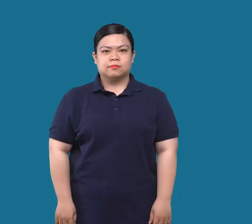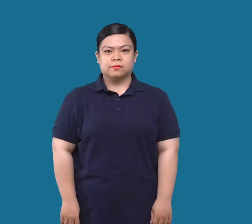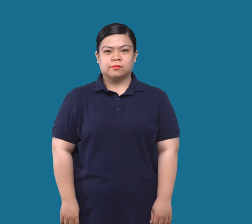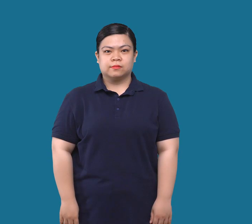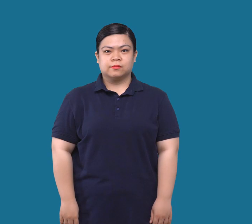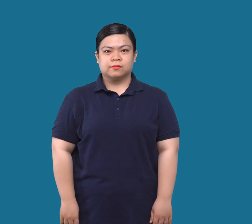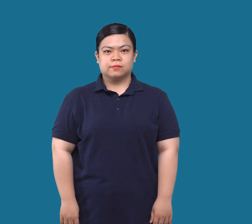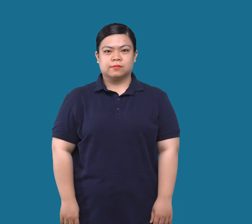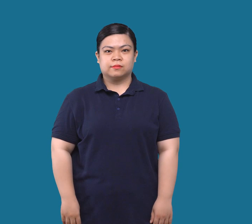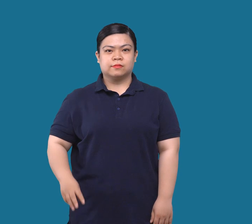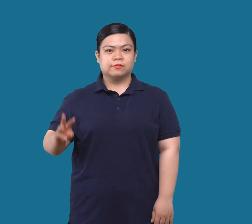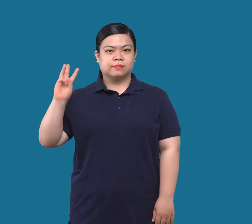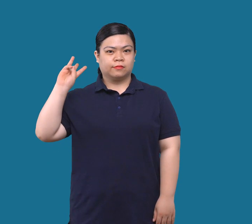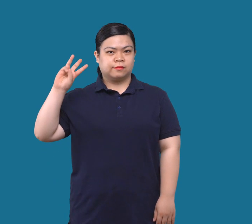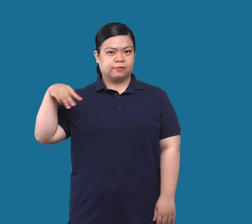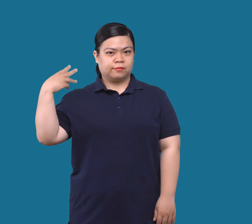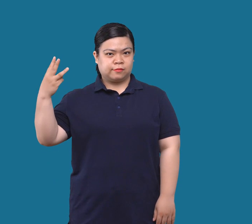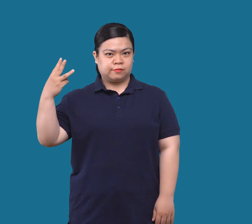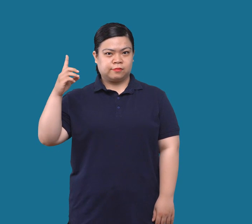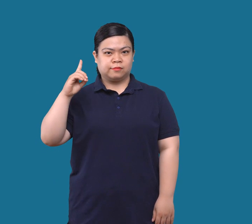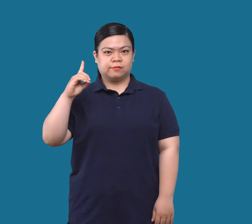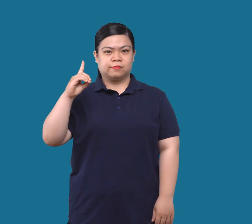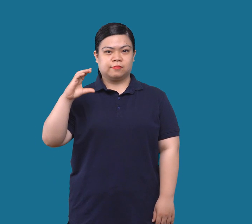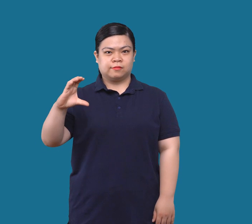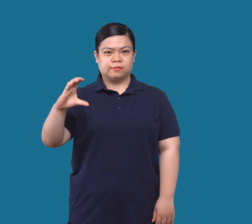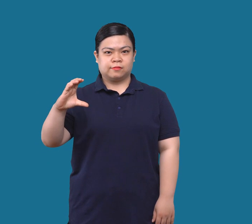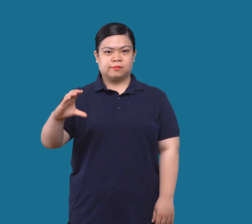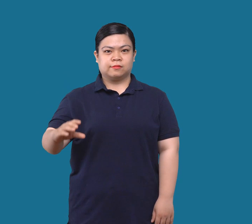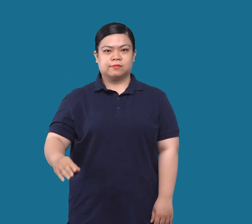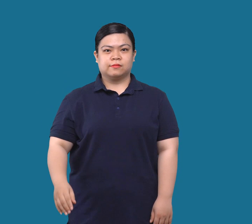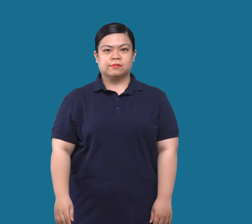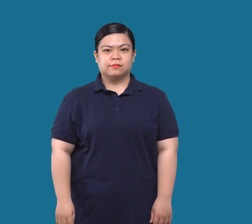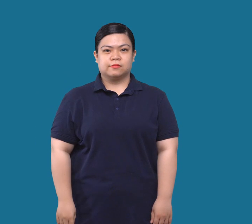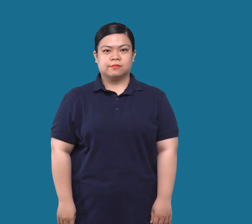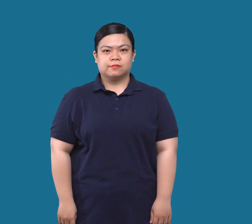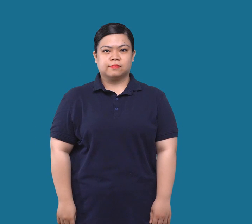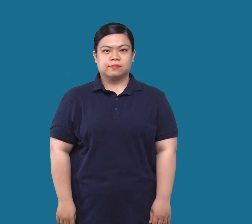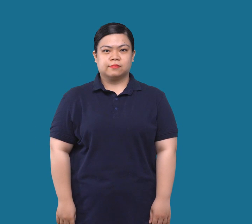Oa-sinh-tơn